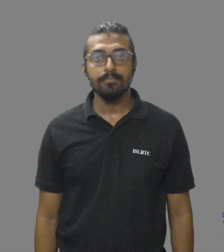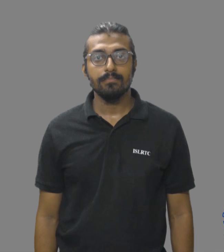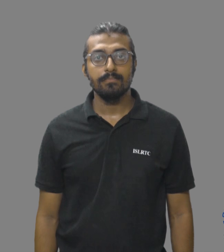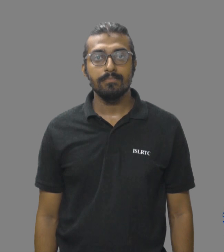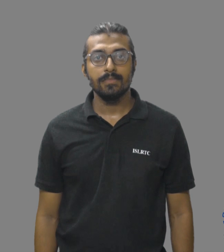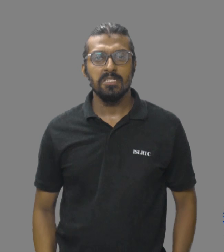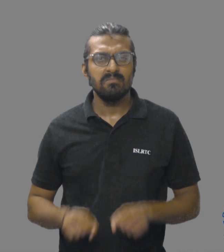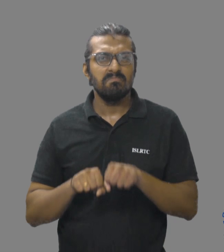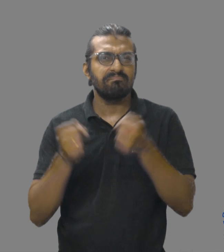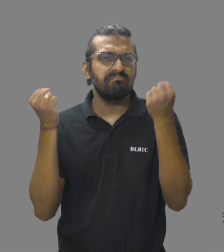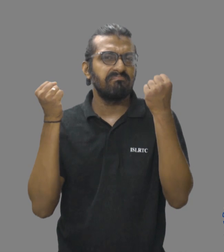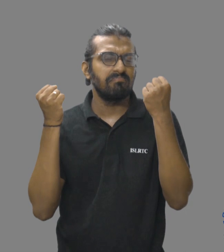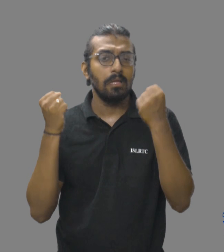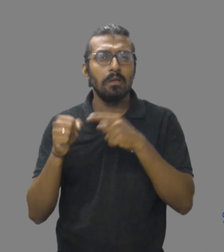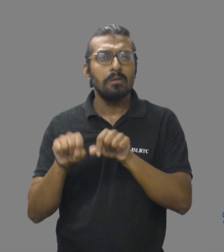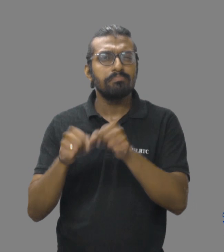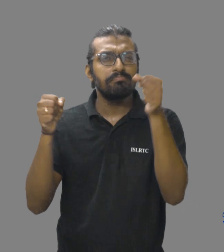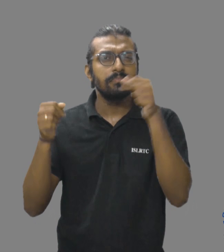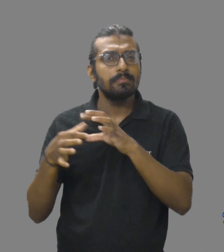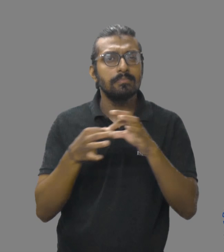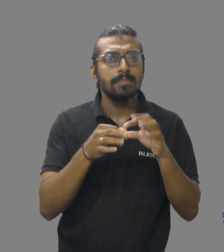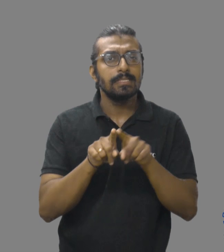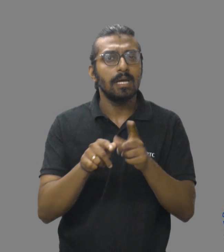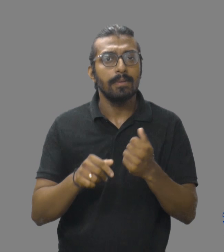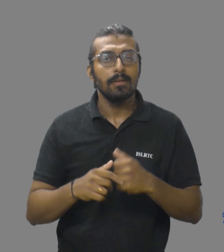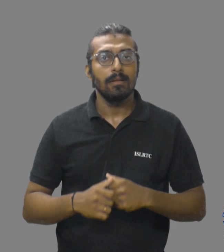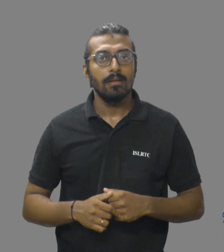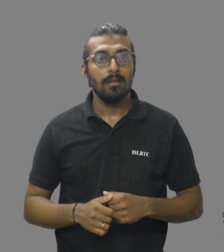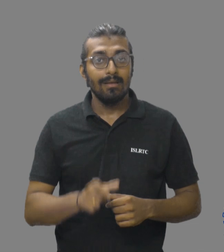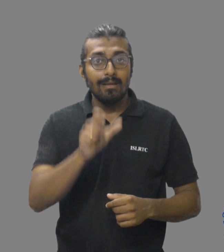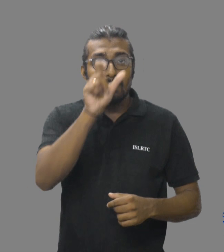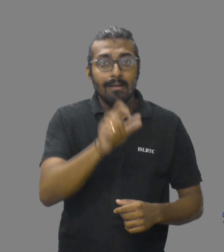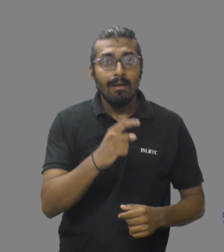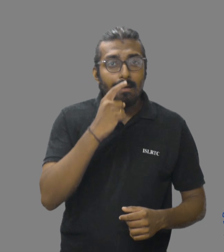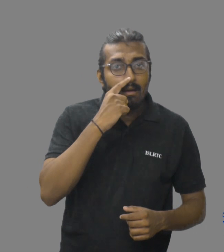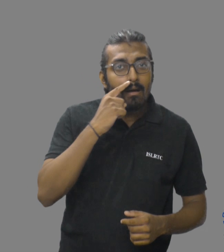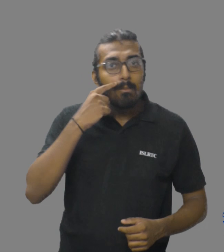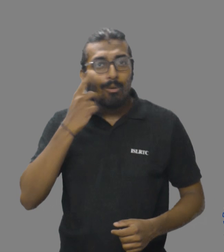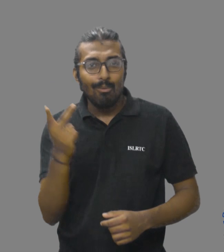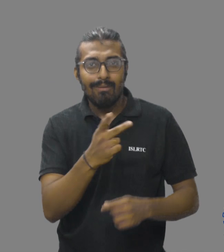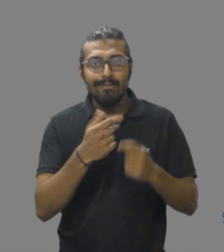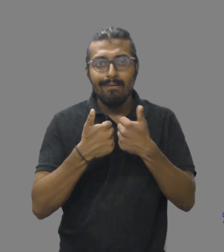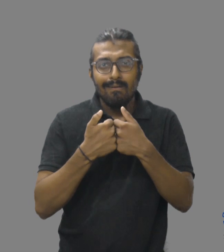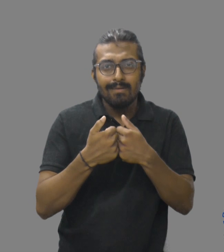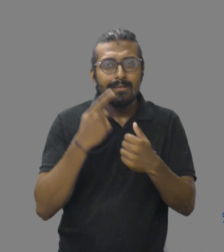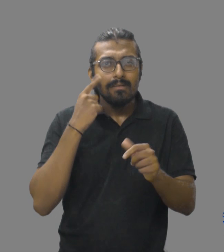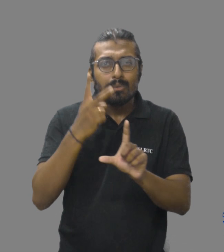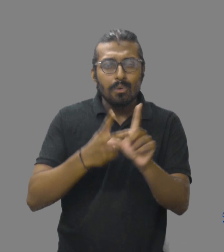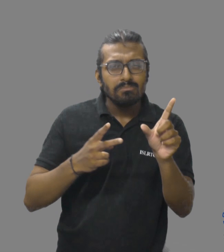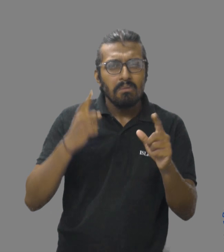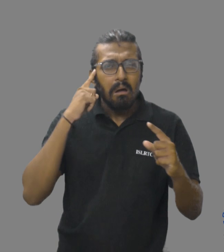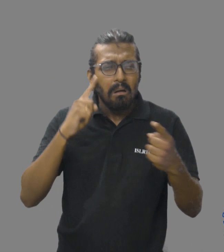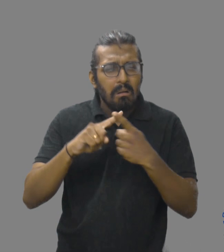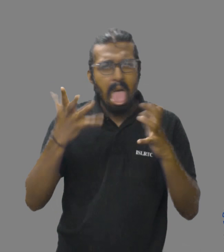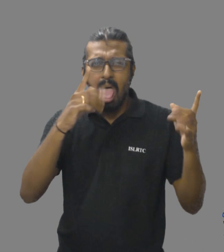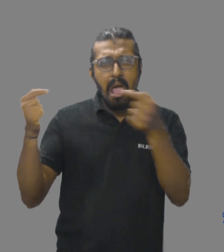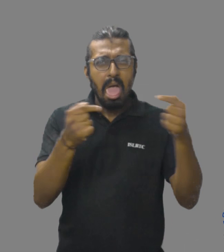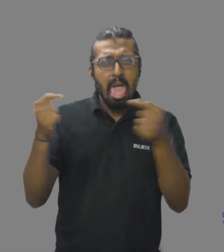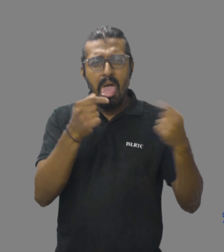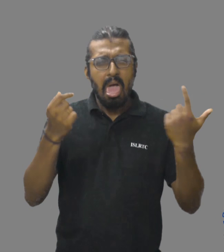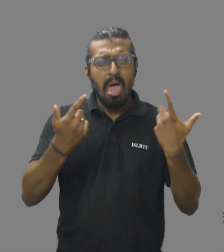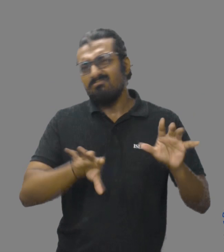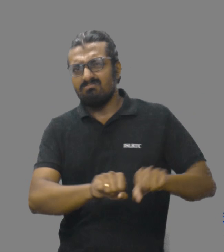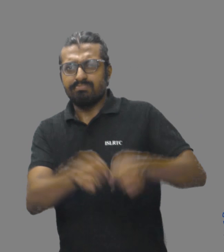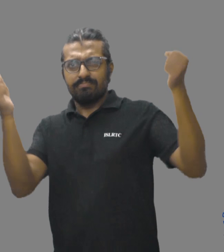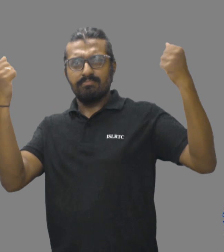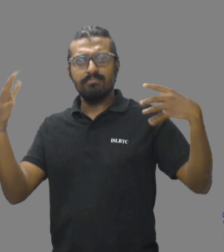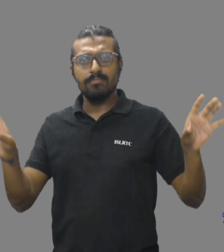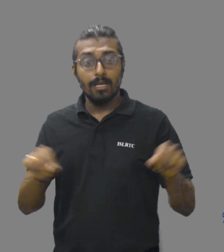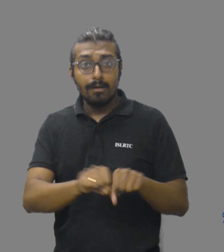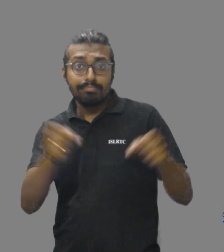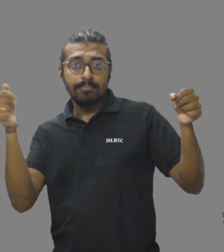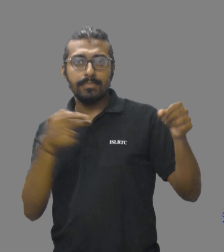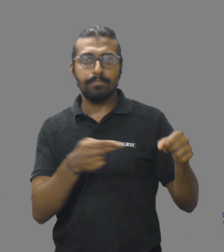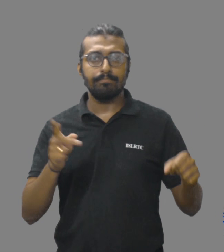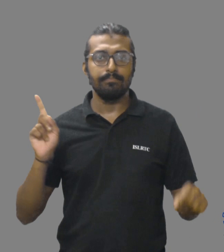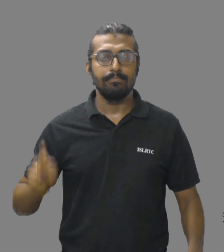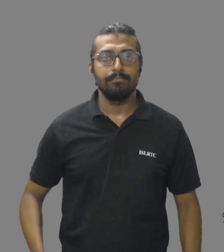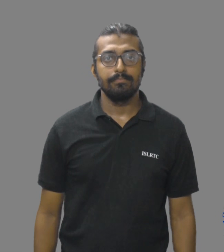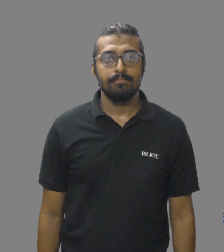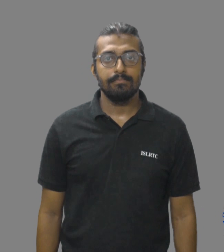Break up